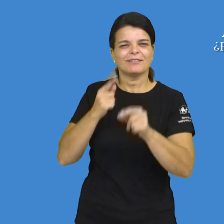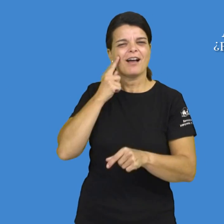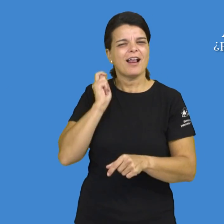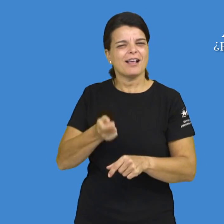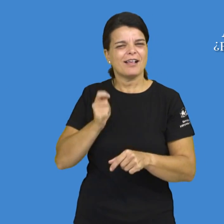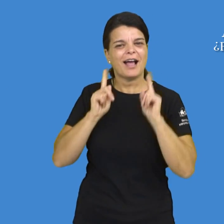frecuente